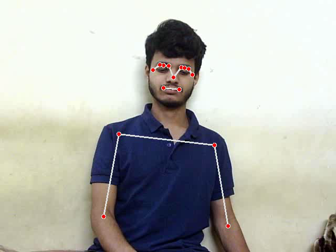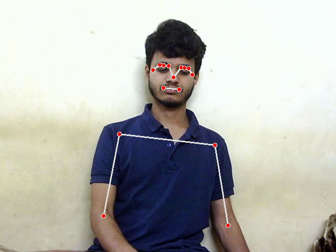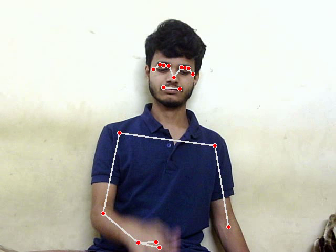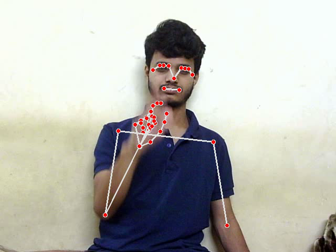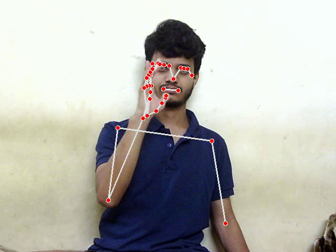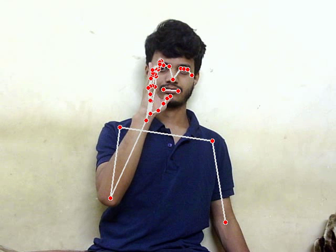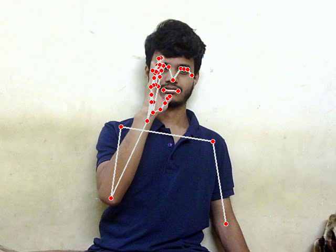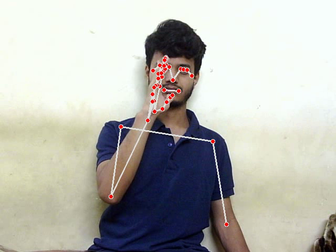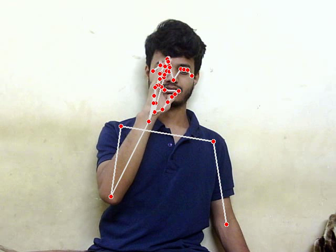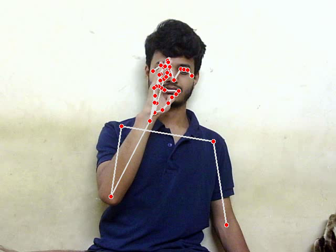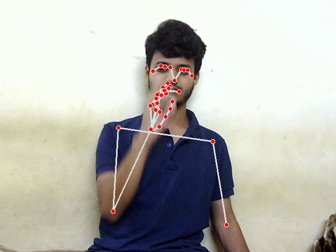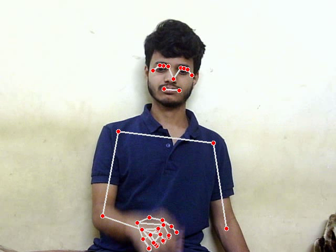mother